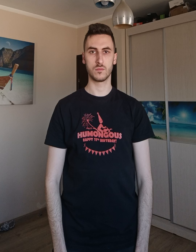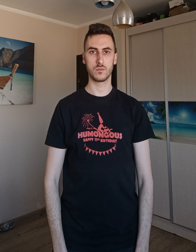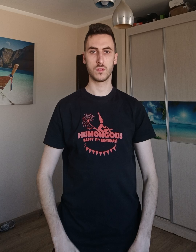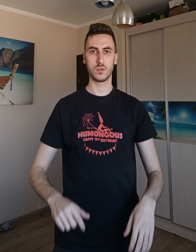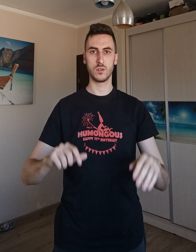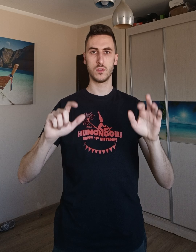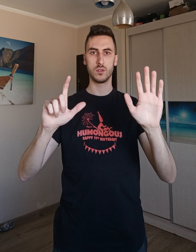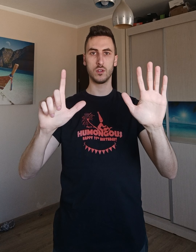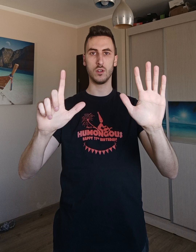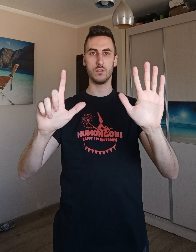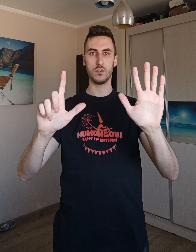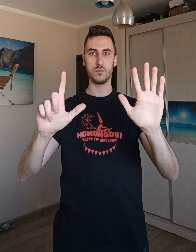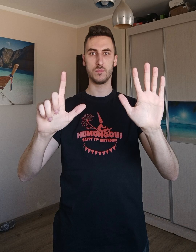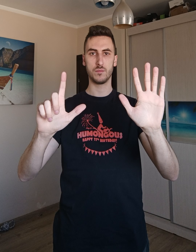שבע